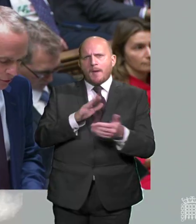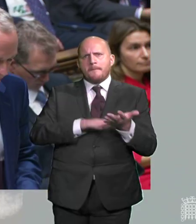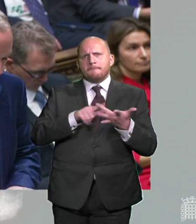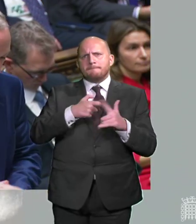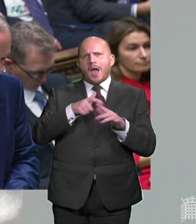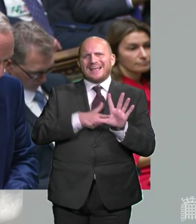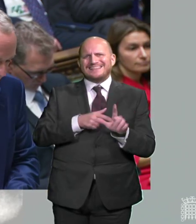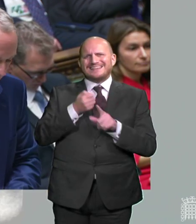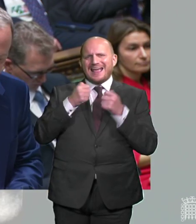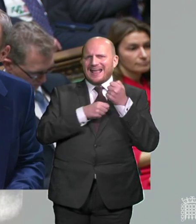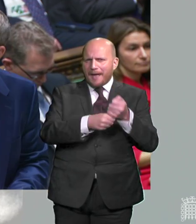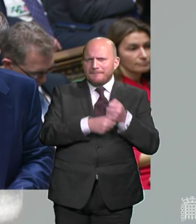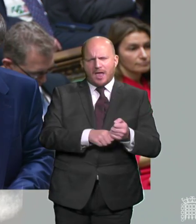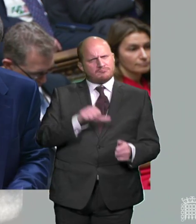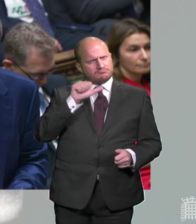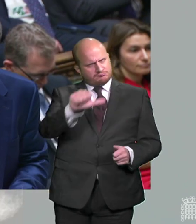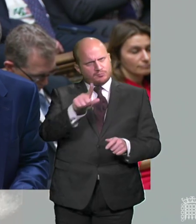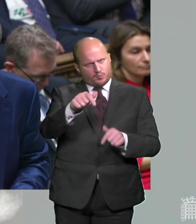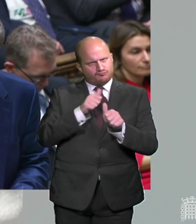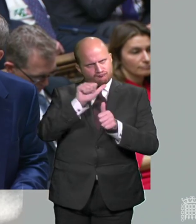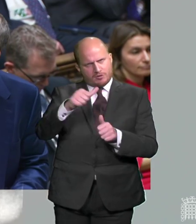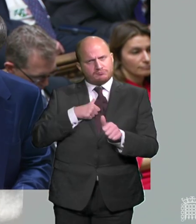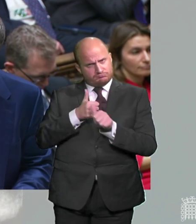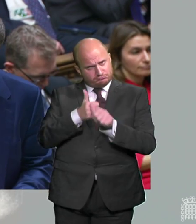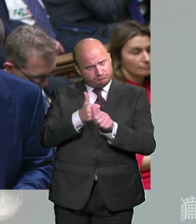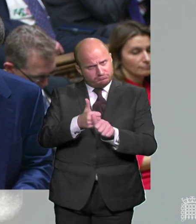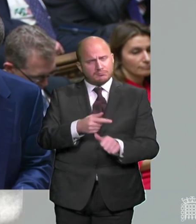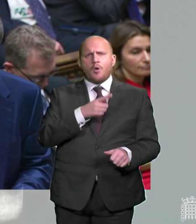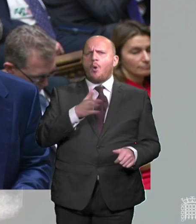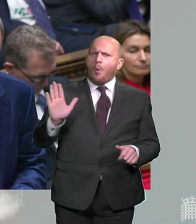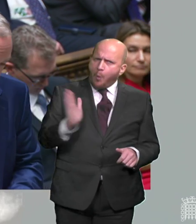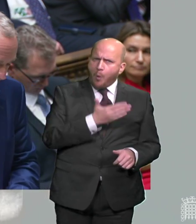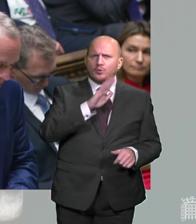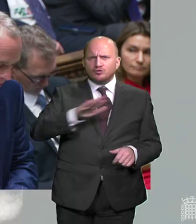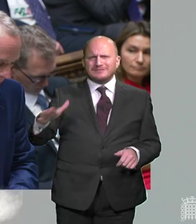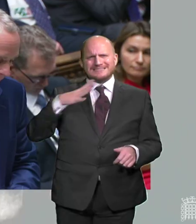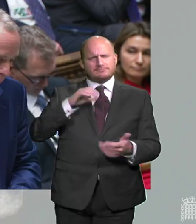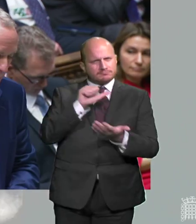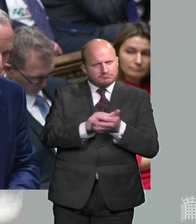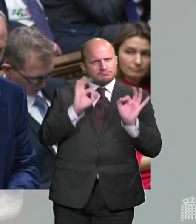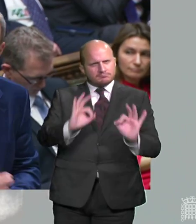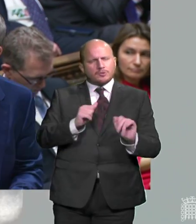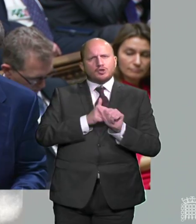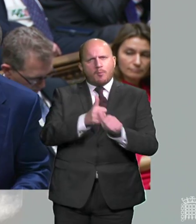All children and young people should receive the support they need to make the very best of all their talents and potential.